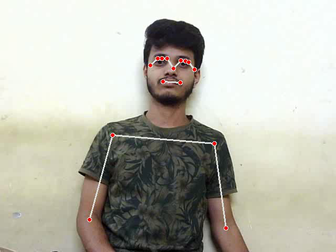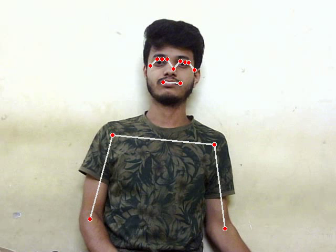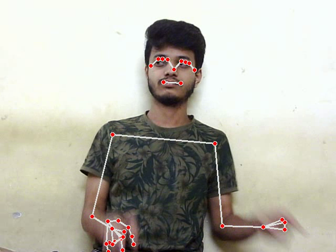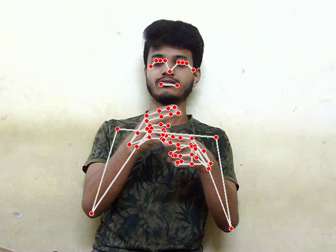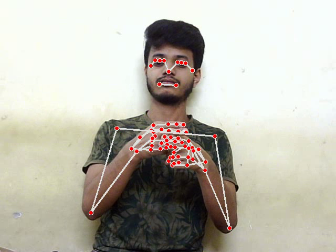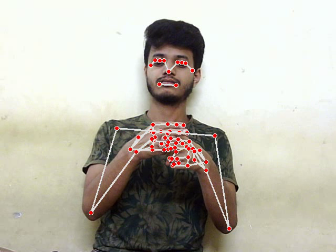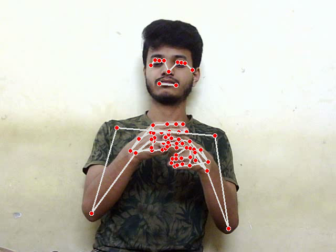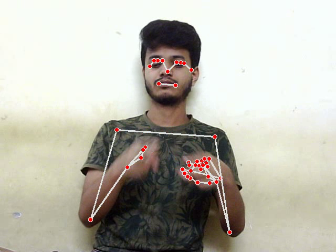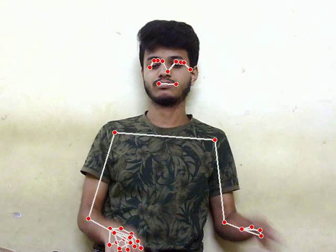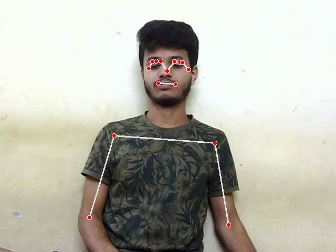name